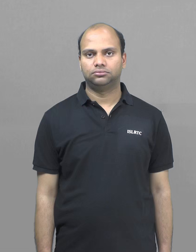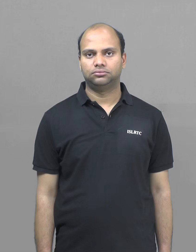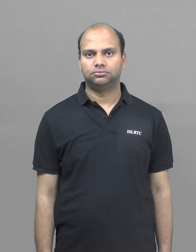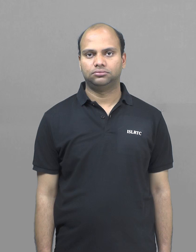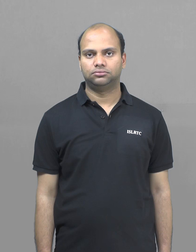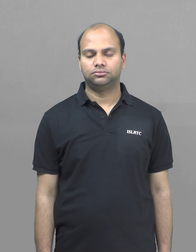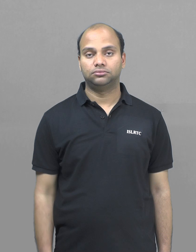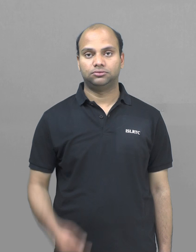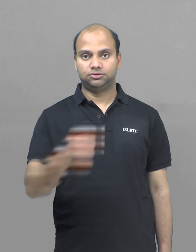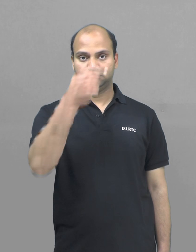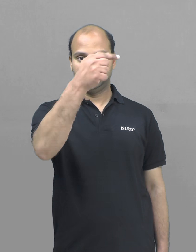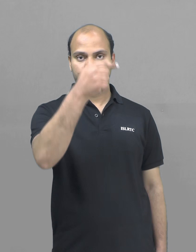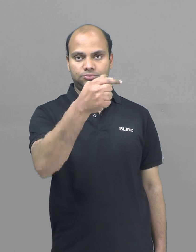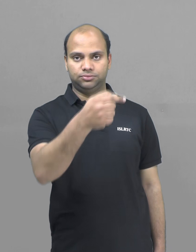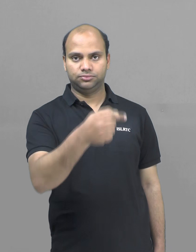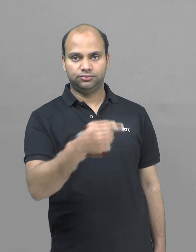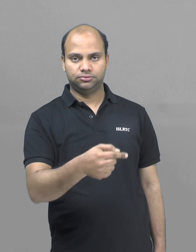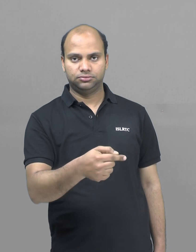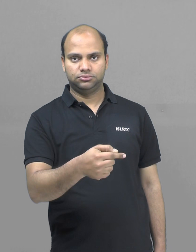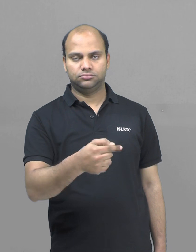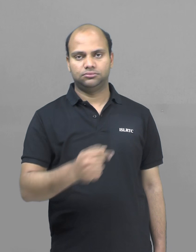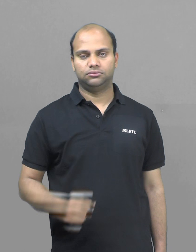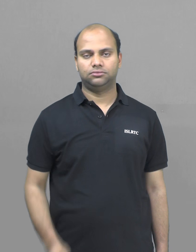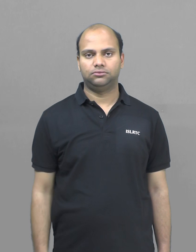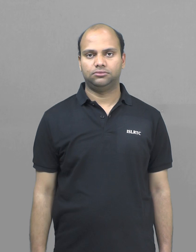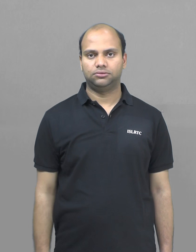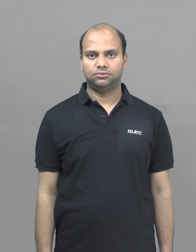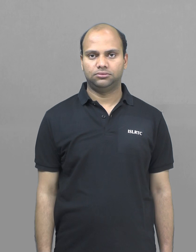List